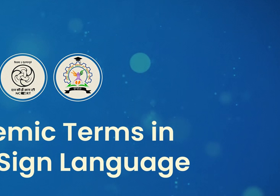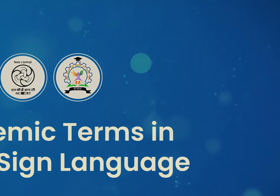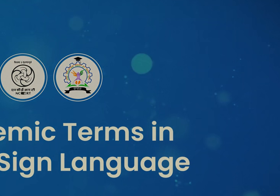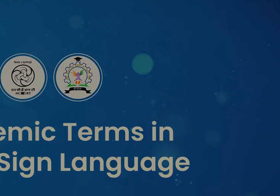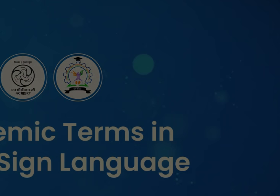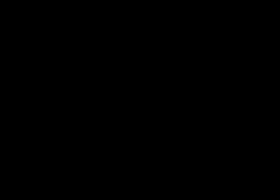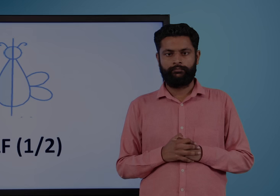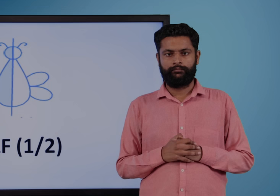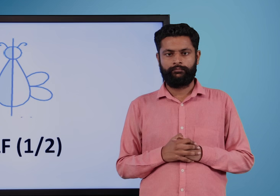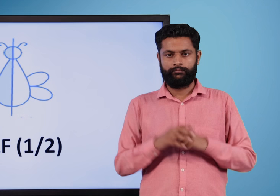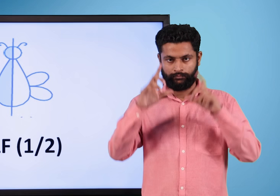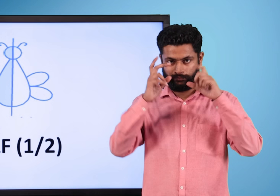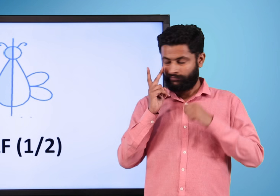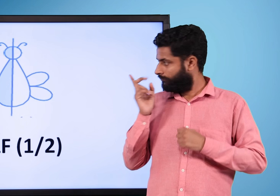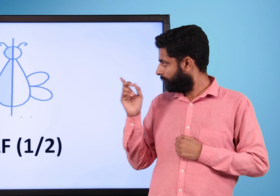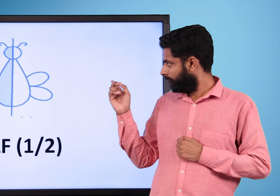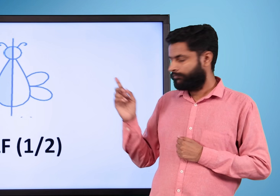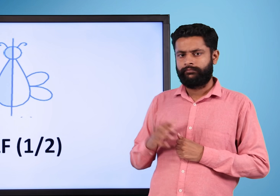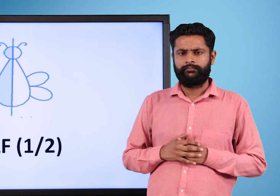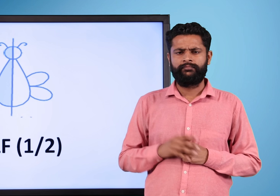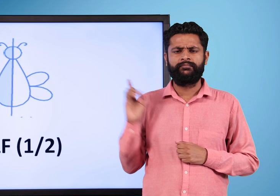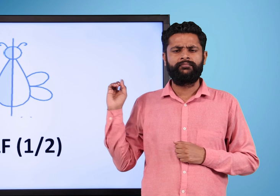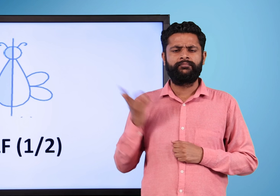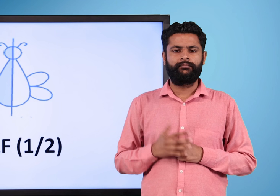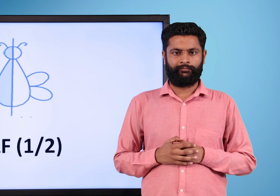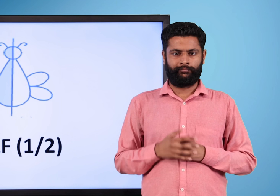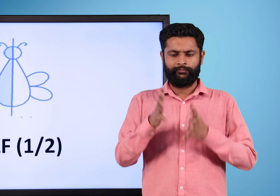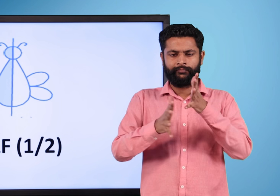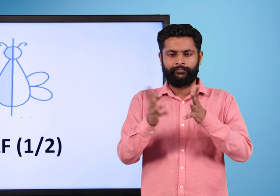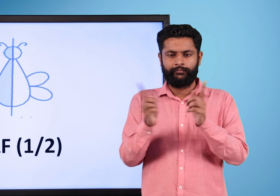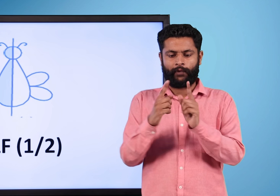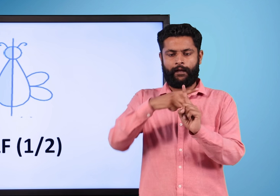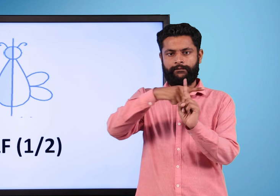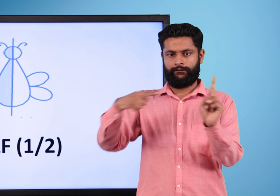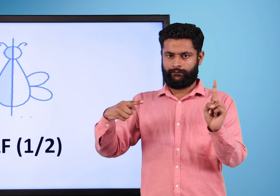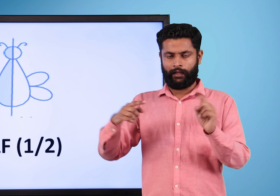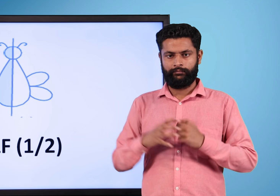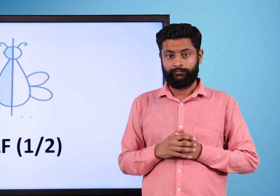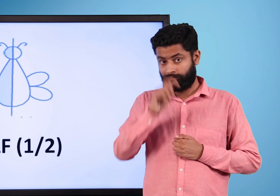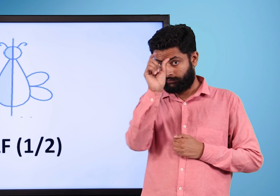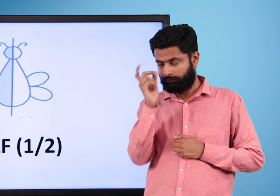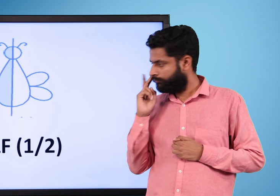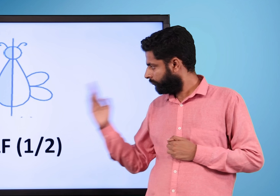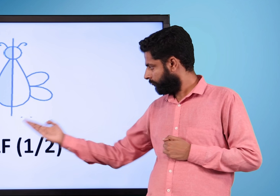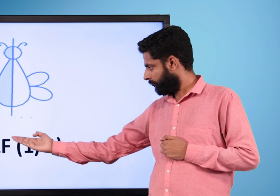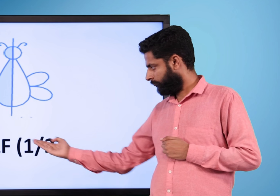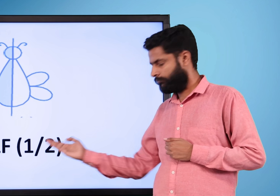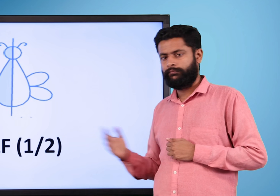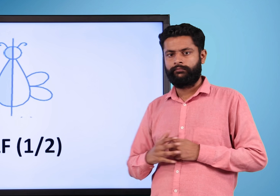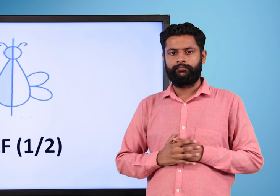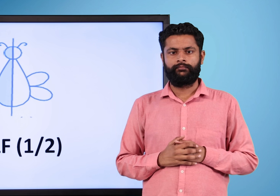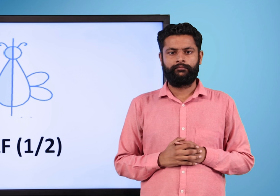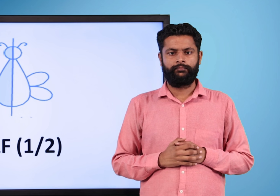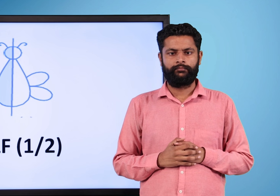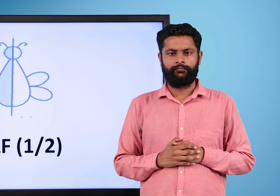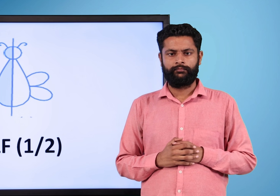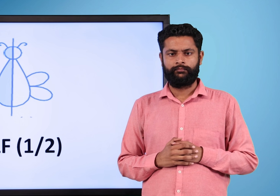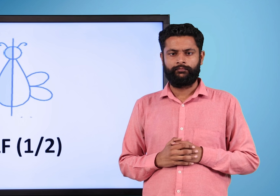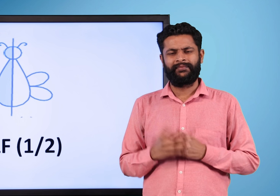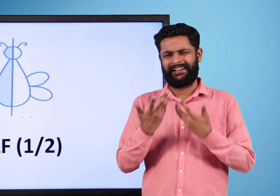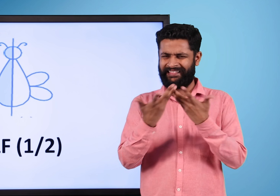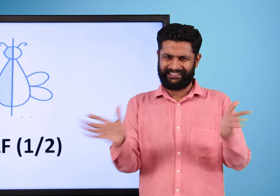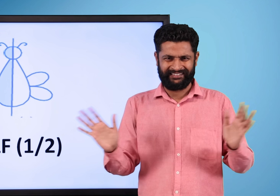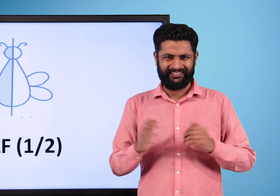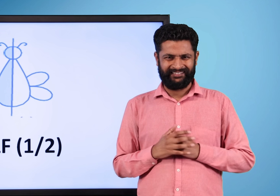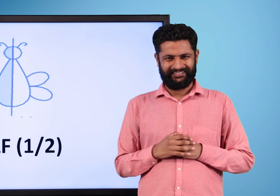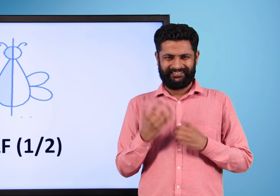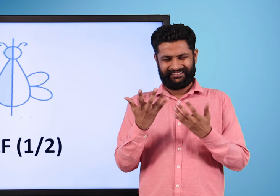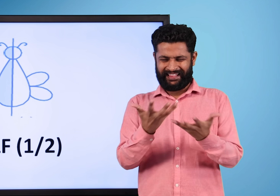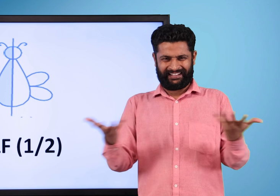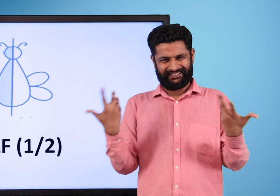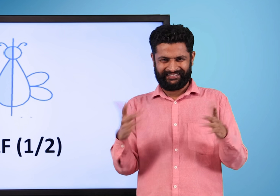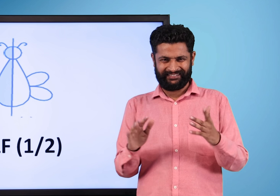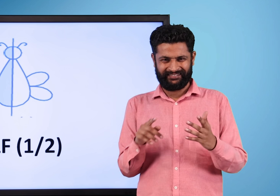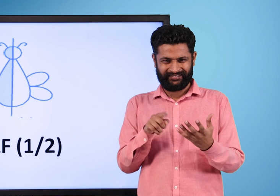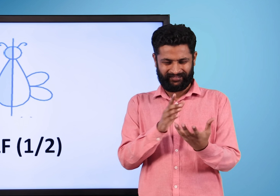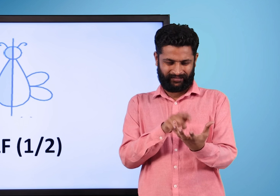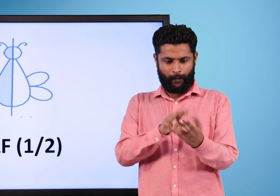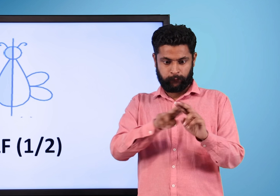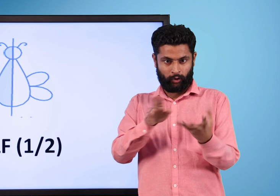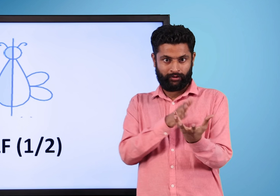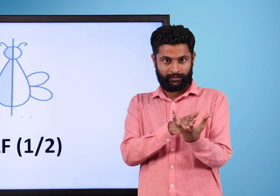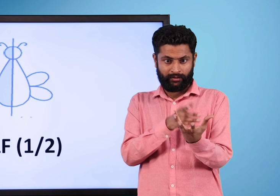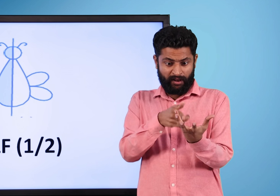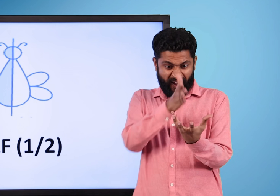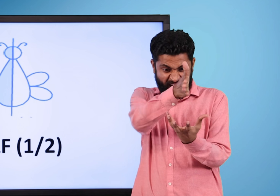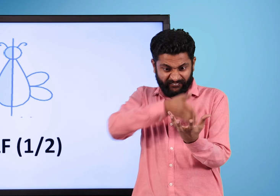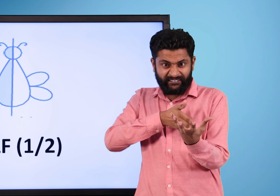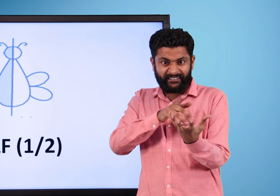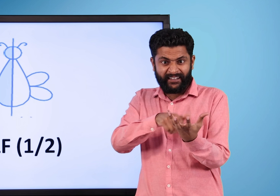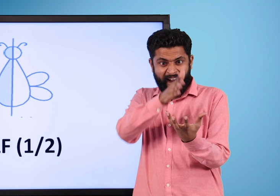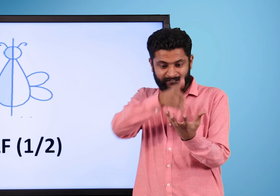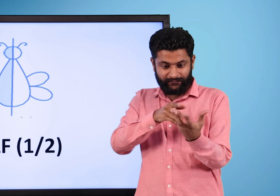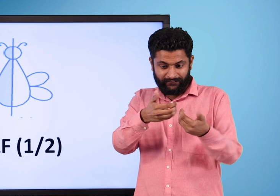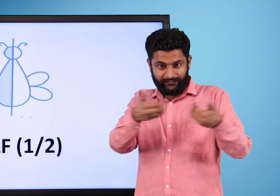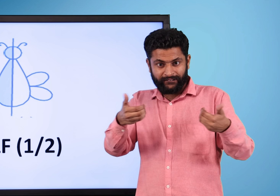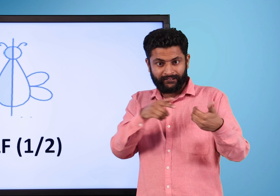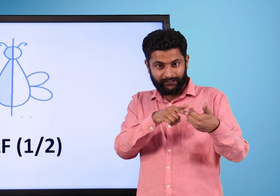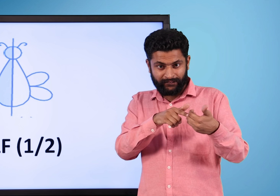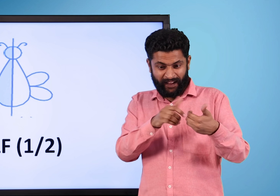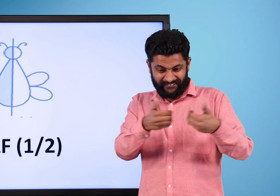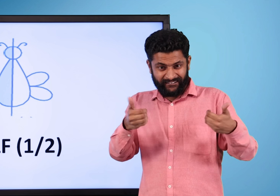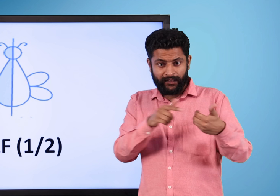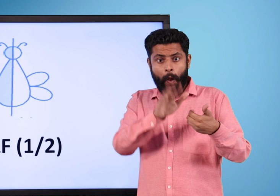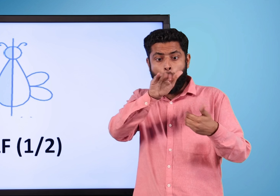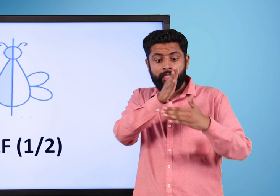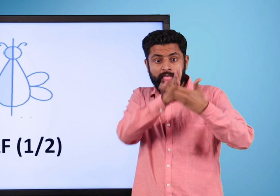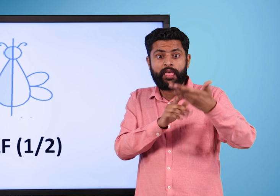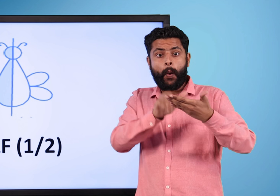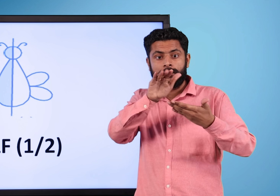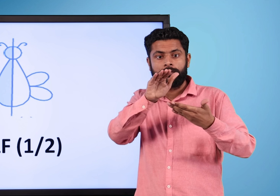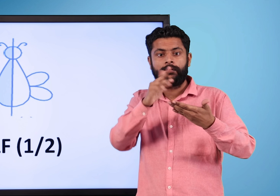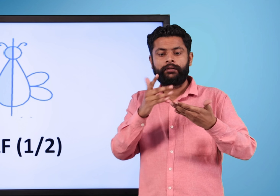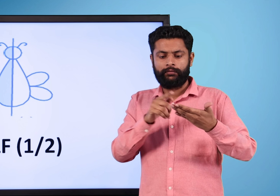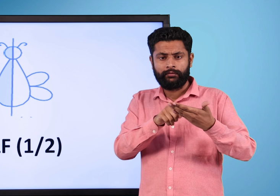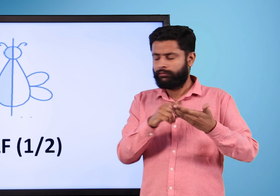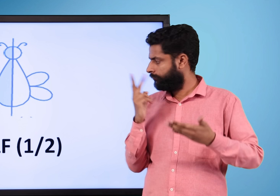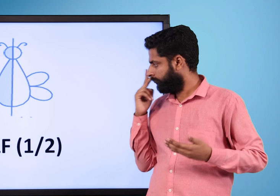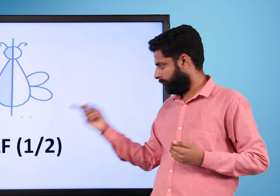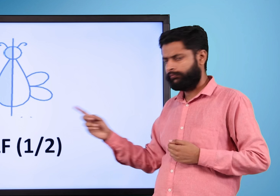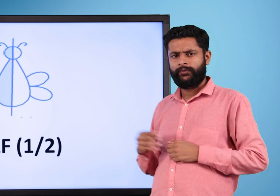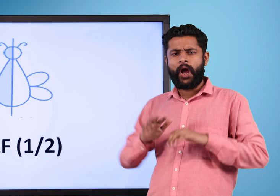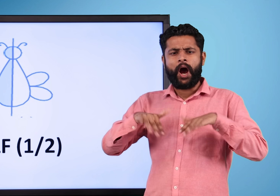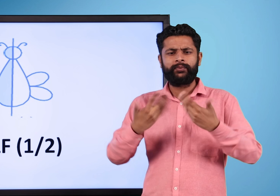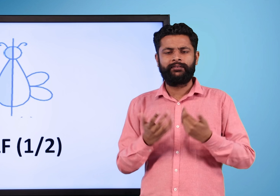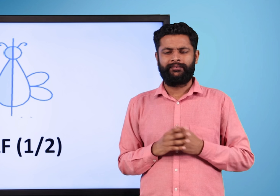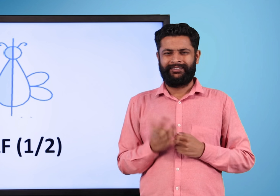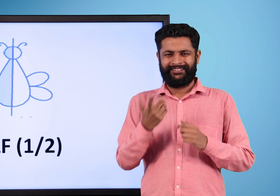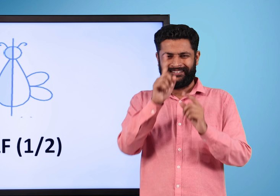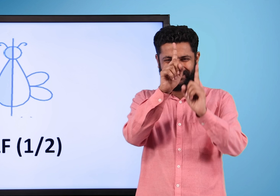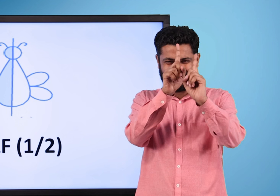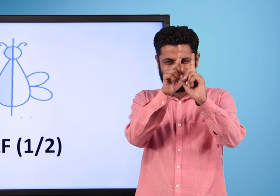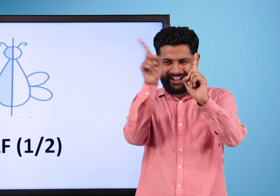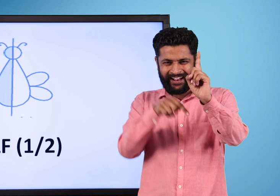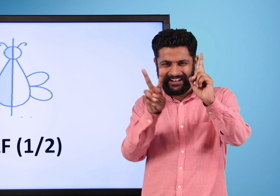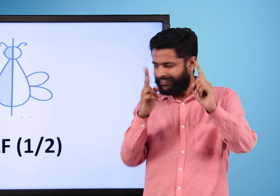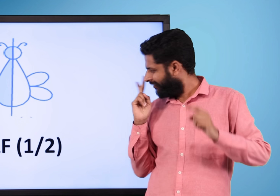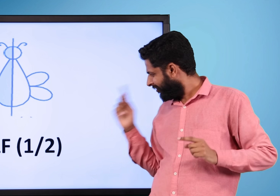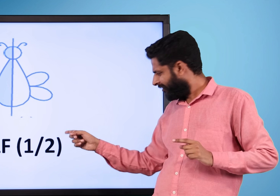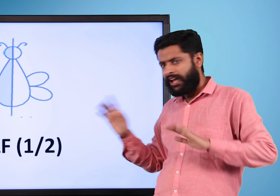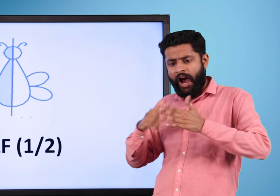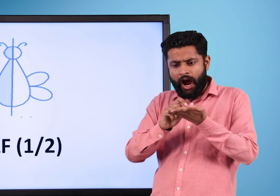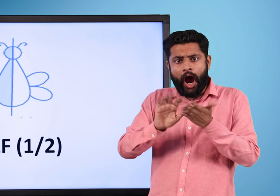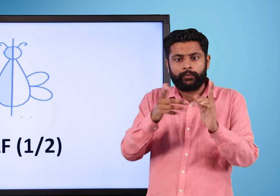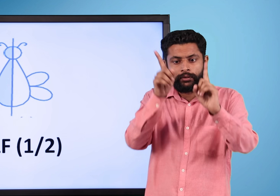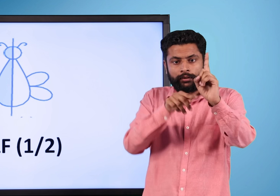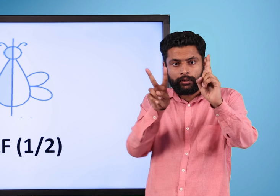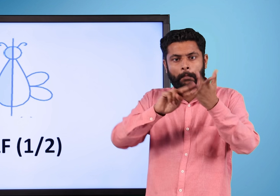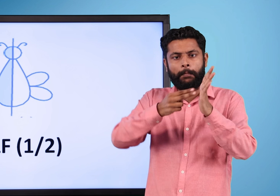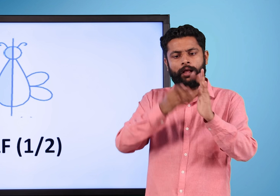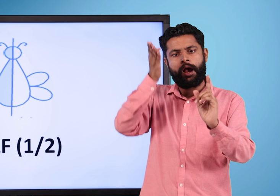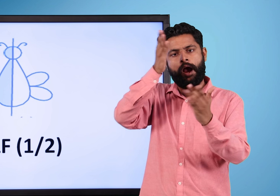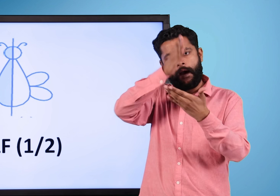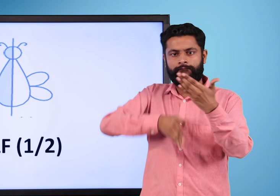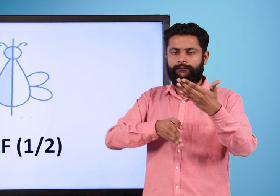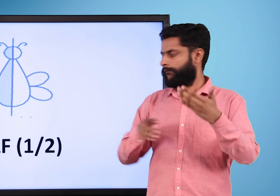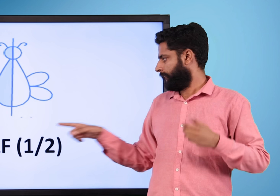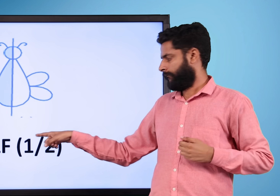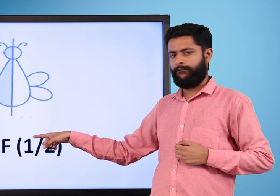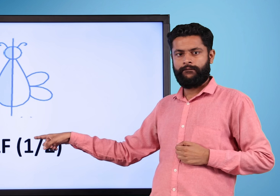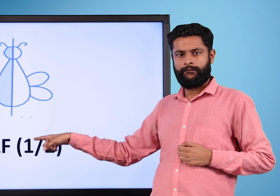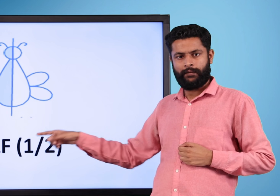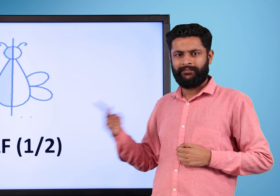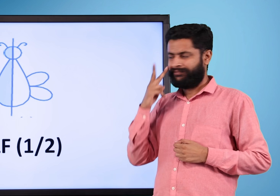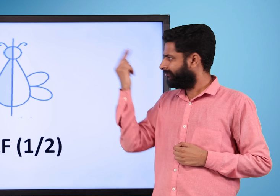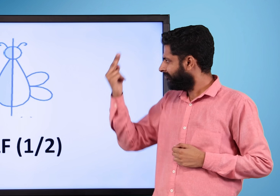half (1/2) This sign means half. If a whole is divided into two equal parts, then one part is a half, represented by 1/2.